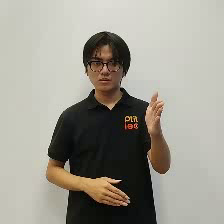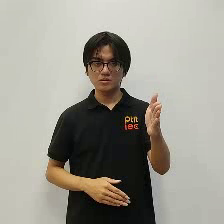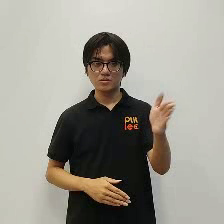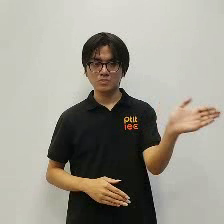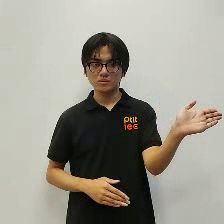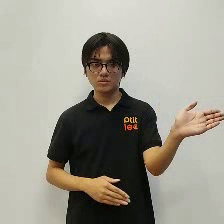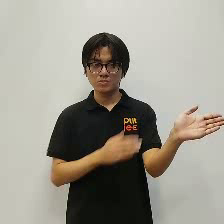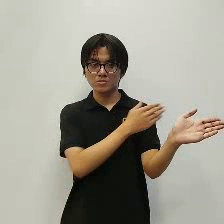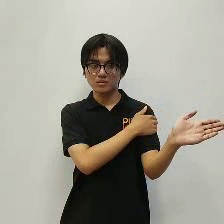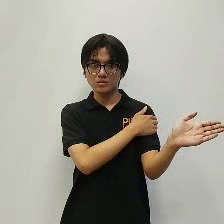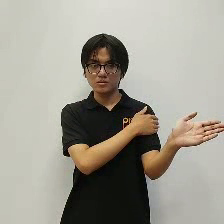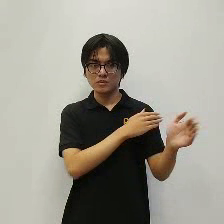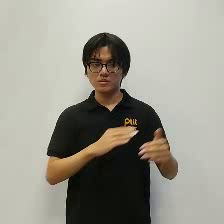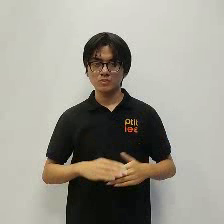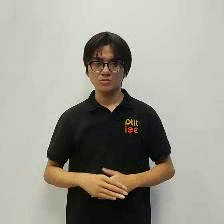Rẽ trái